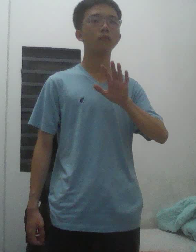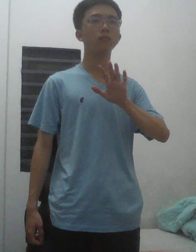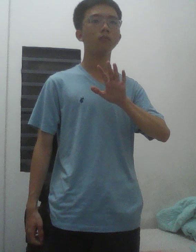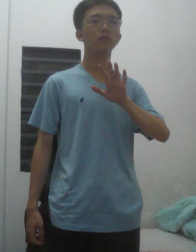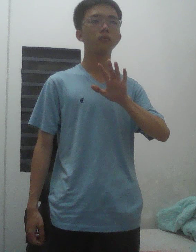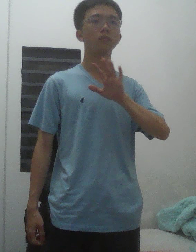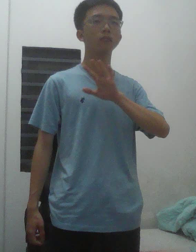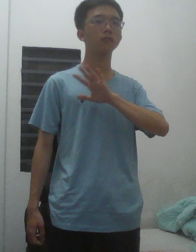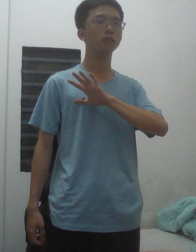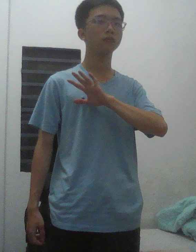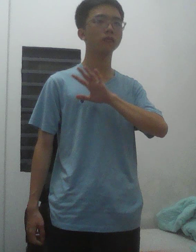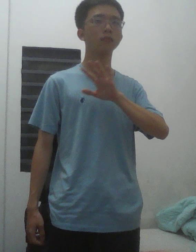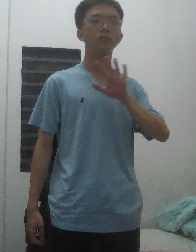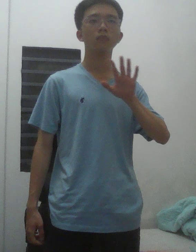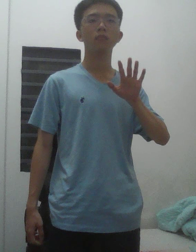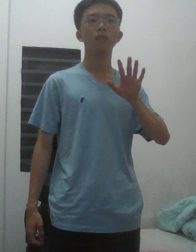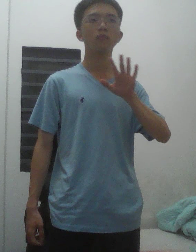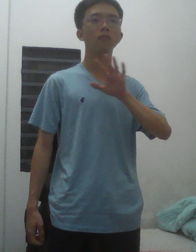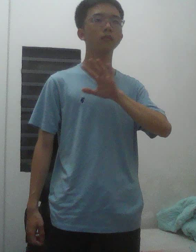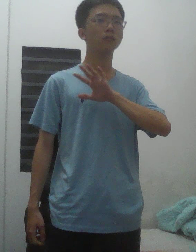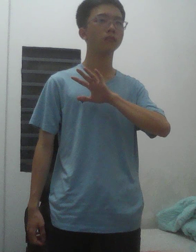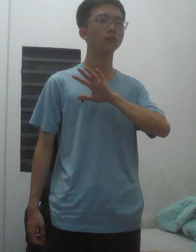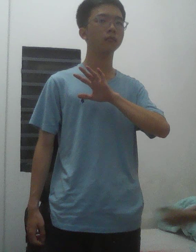khong dong y